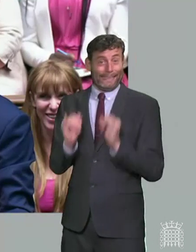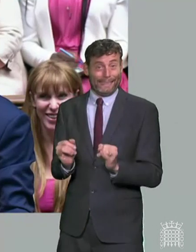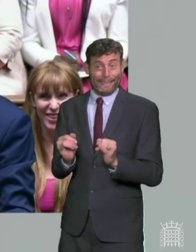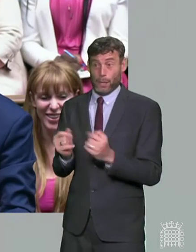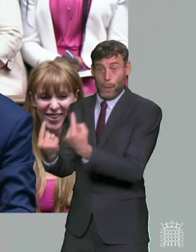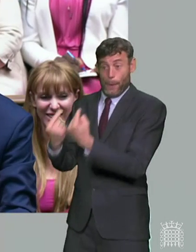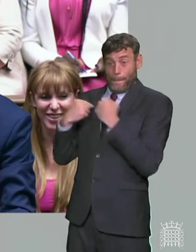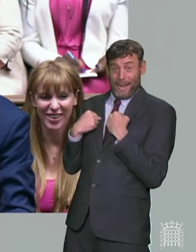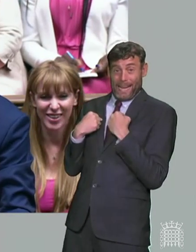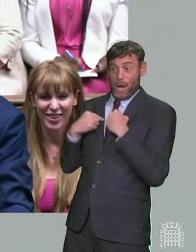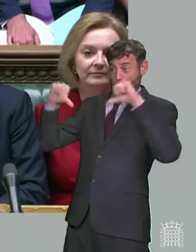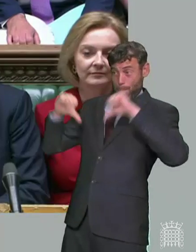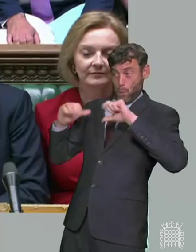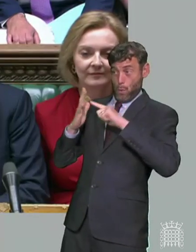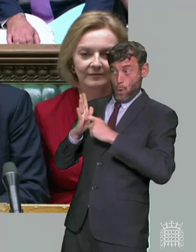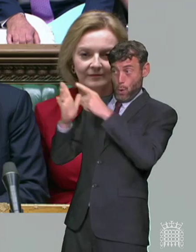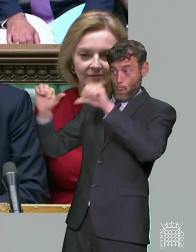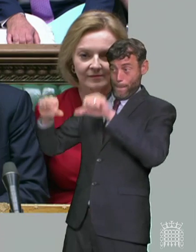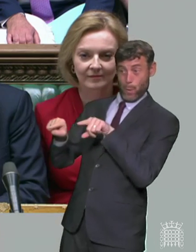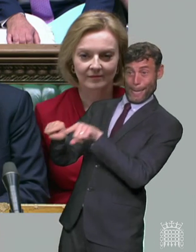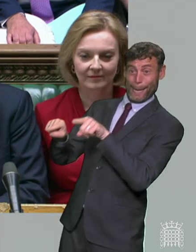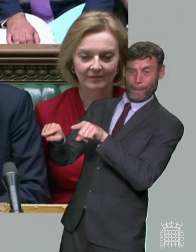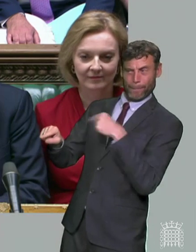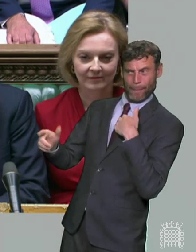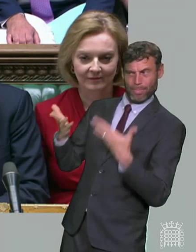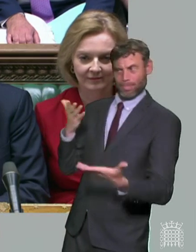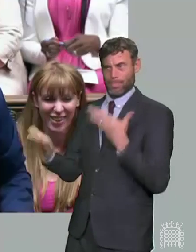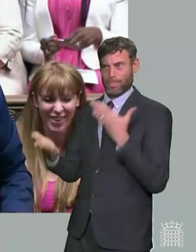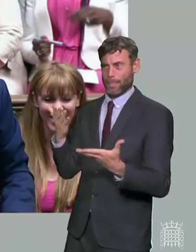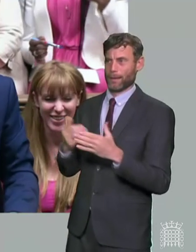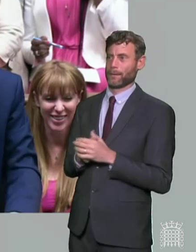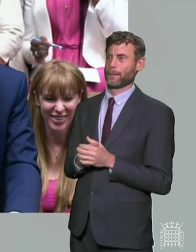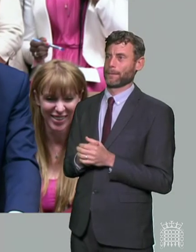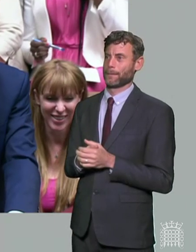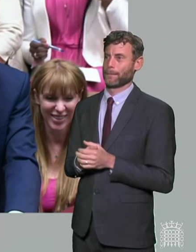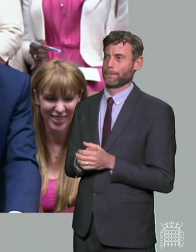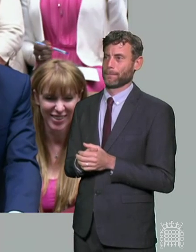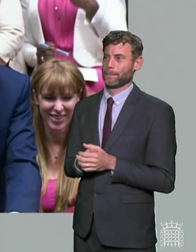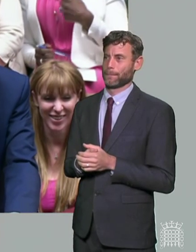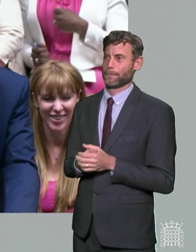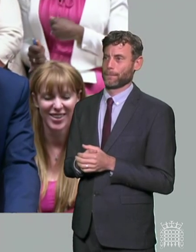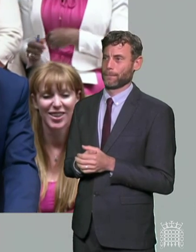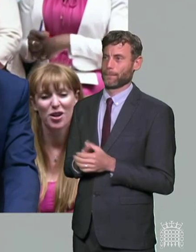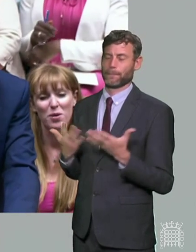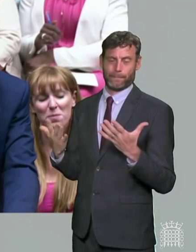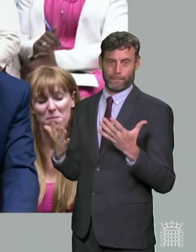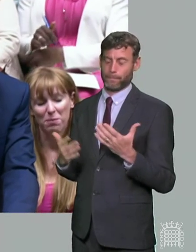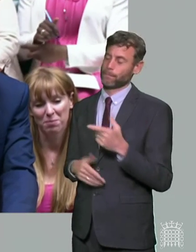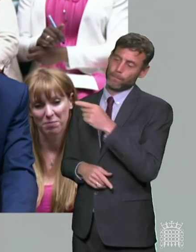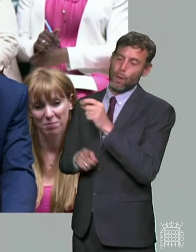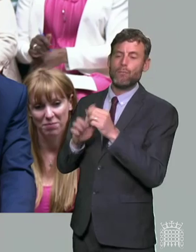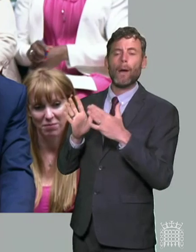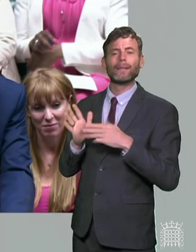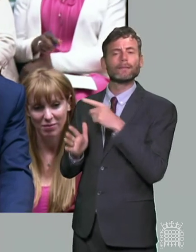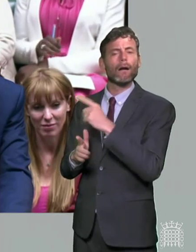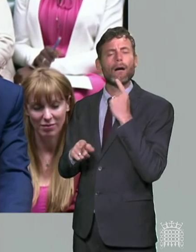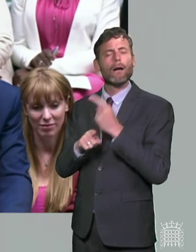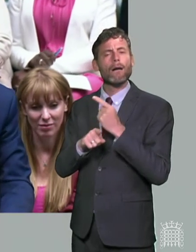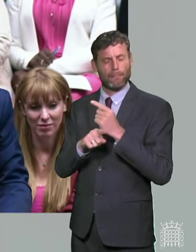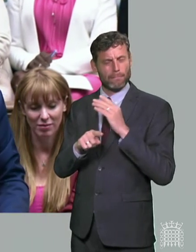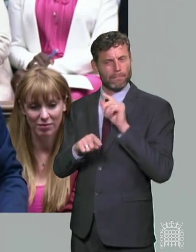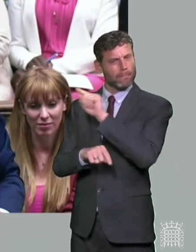I join the Prime Minister in his comments about carers.